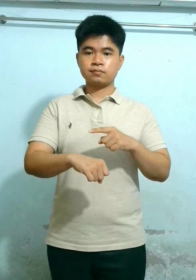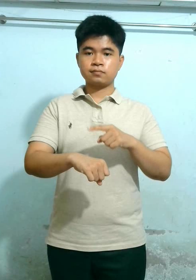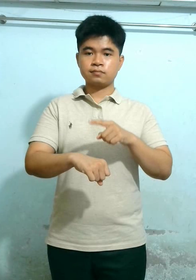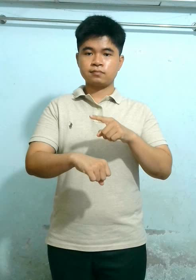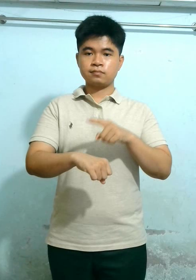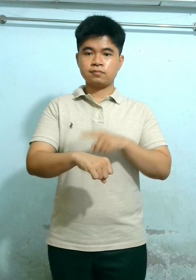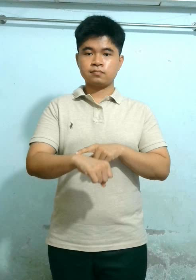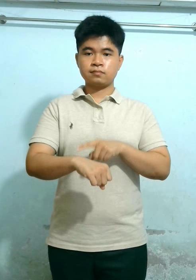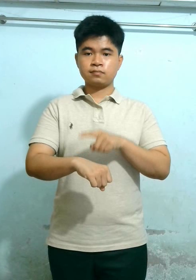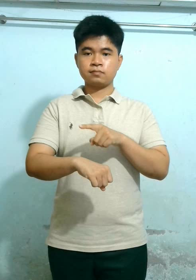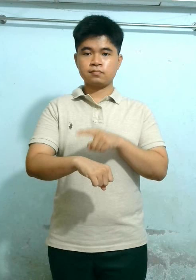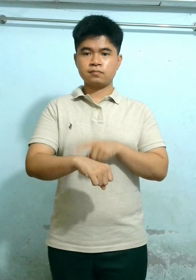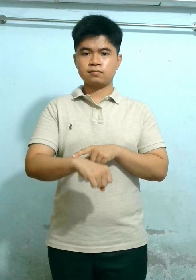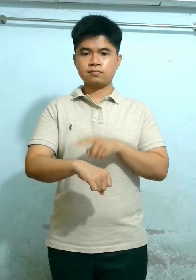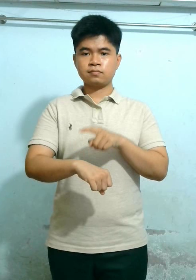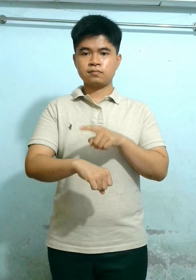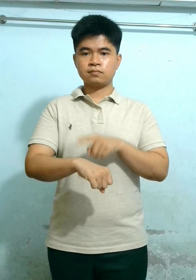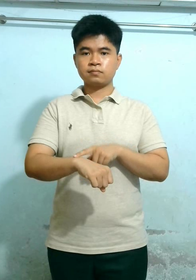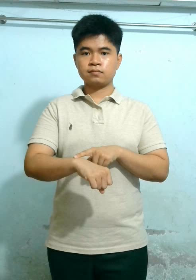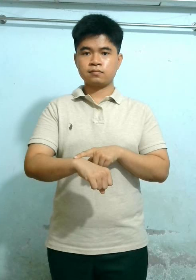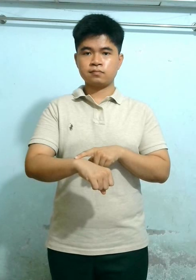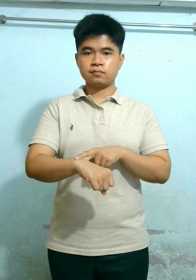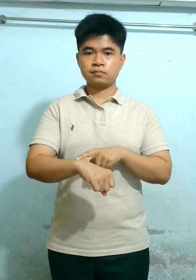gio